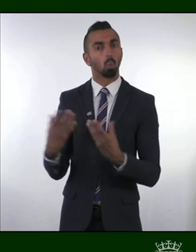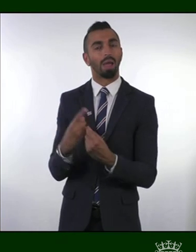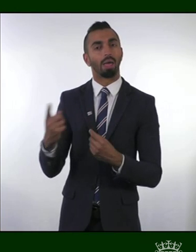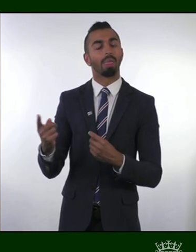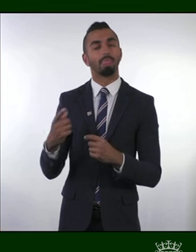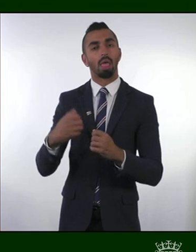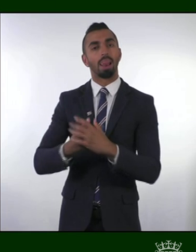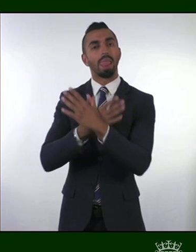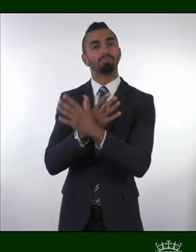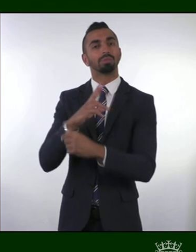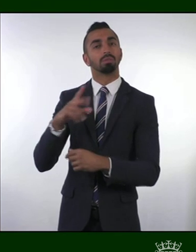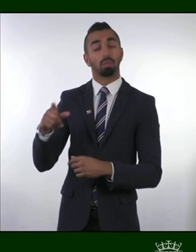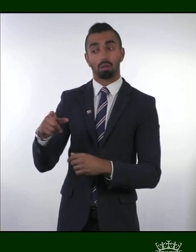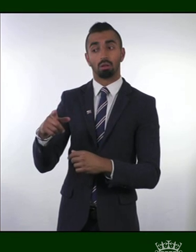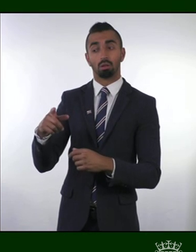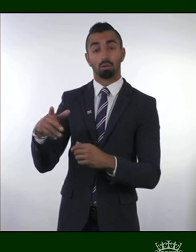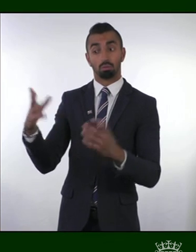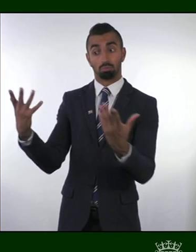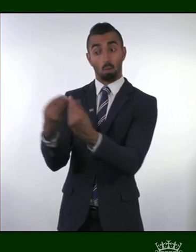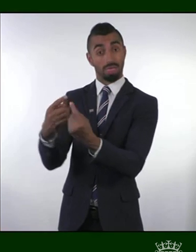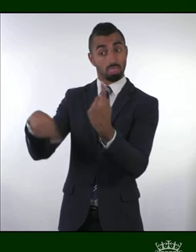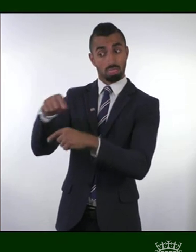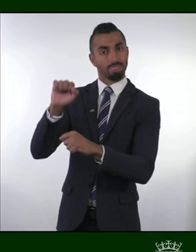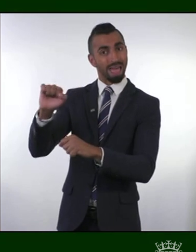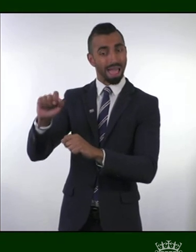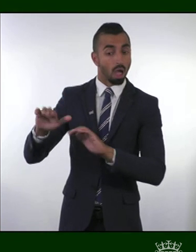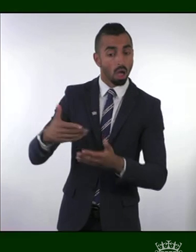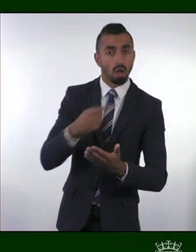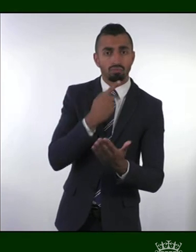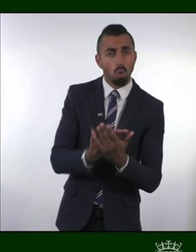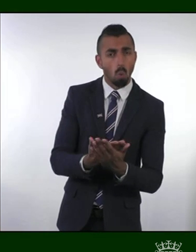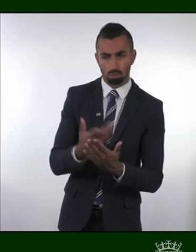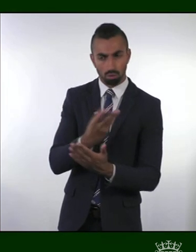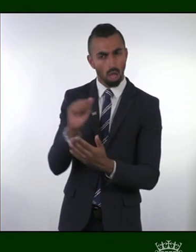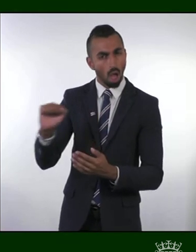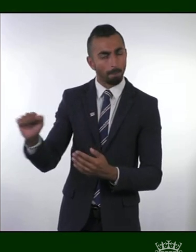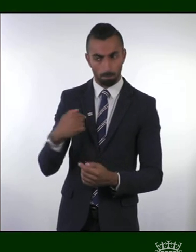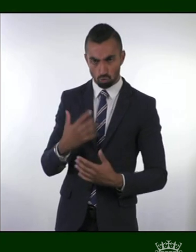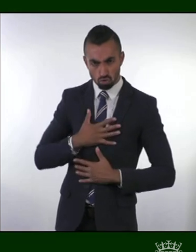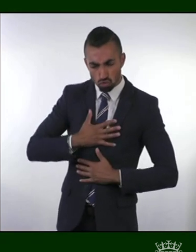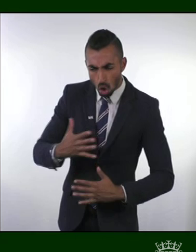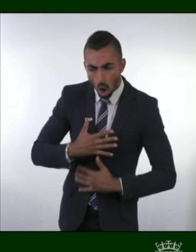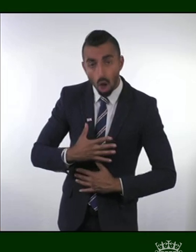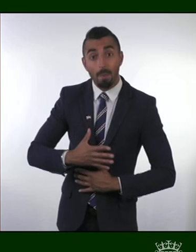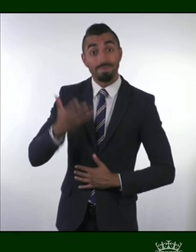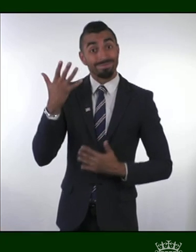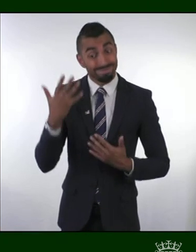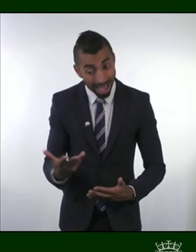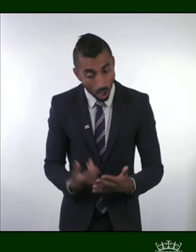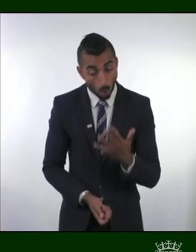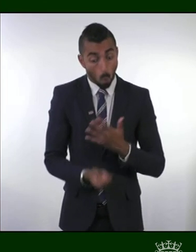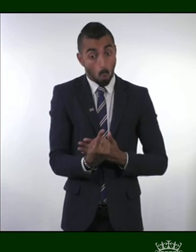The Chancellor will know that speedy delivery is crucial, and the scheme will have to be bigger because the crisis is bigger.